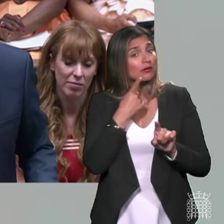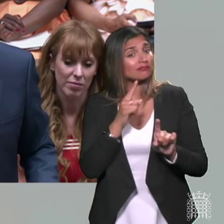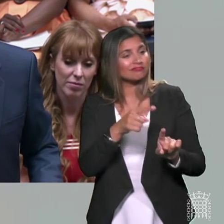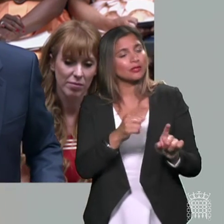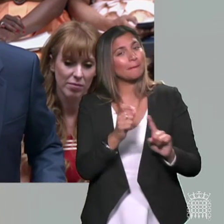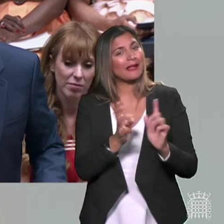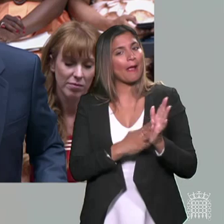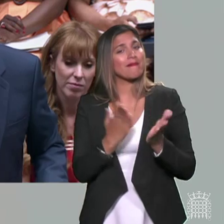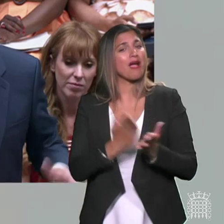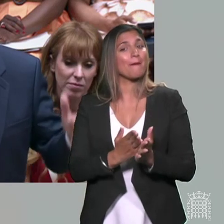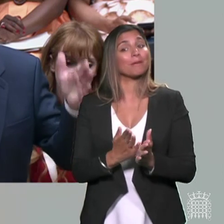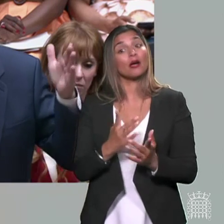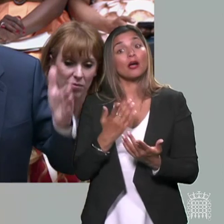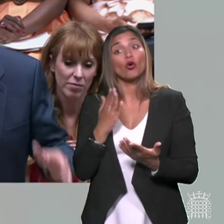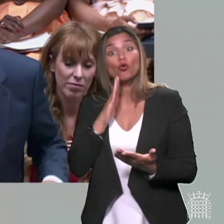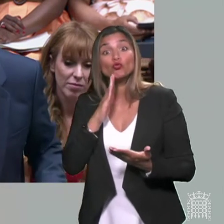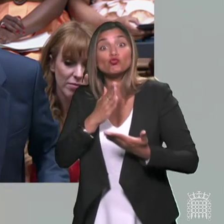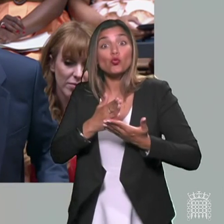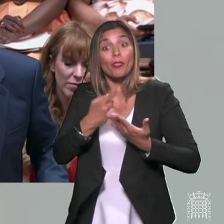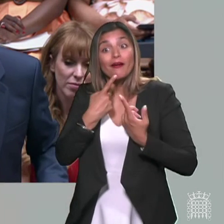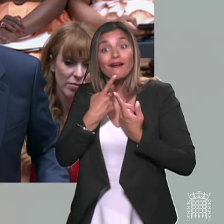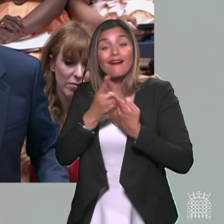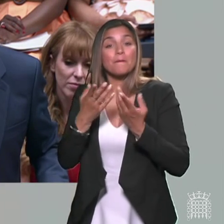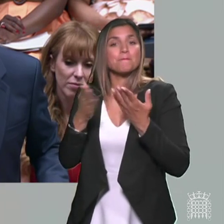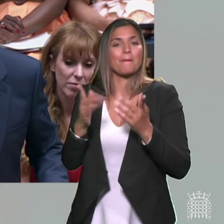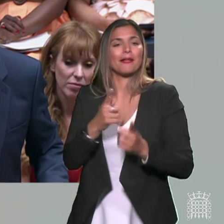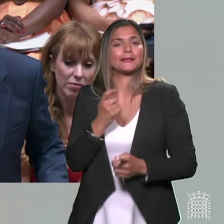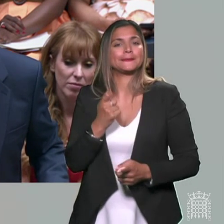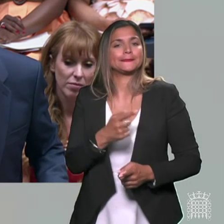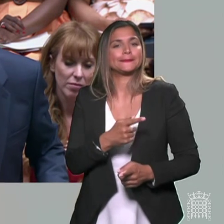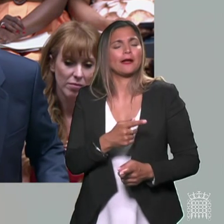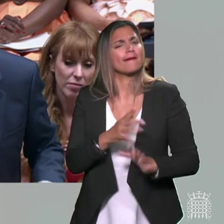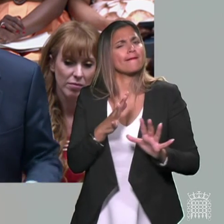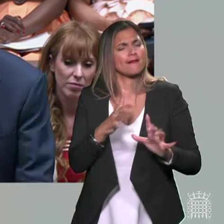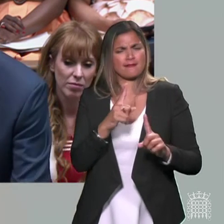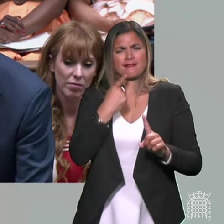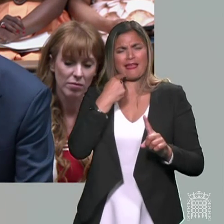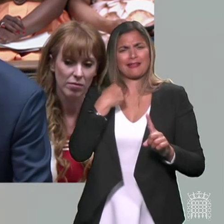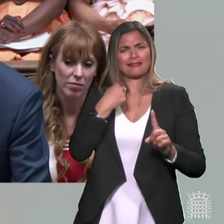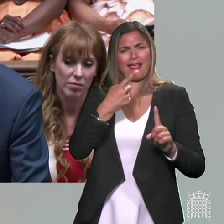Yesterday, he claimed that his big plan is to “rebuild” the economy.